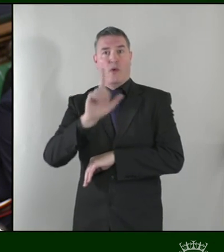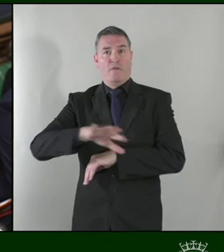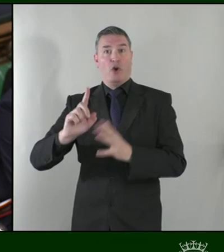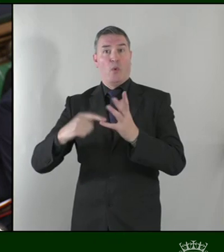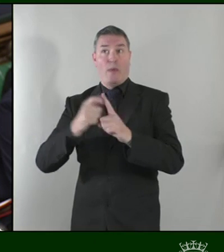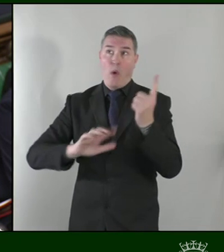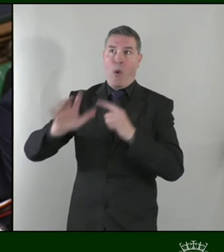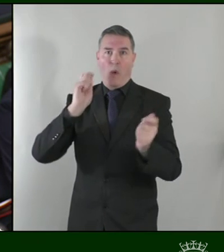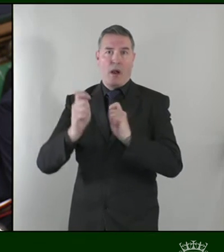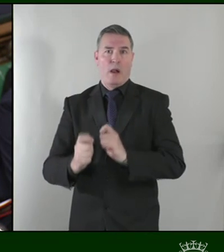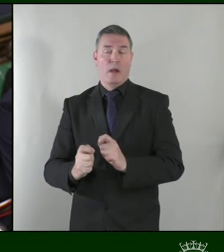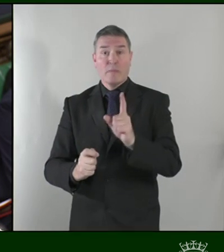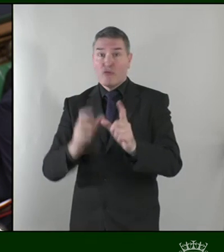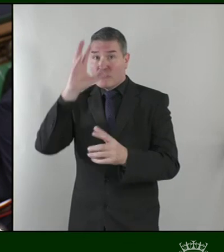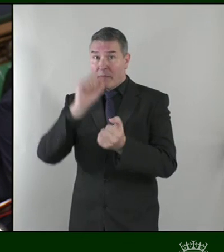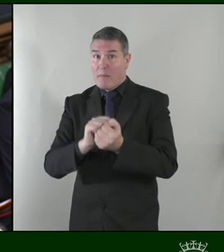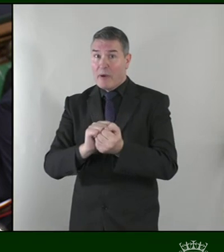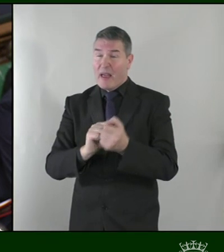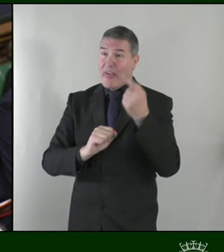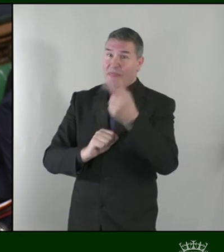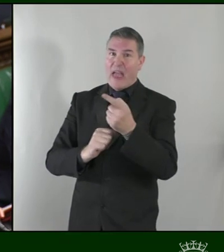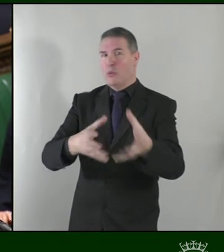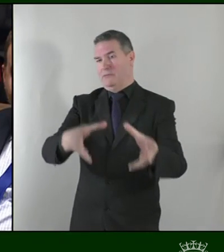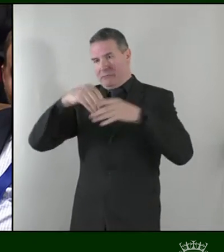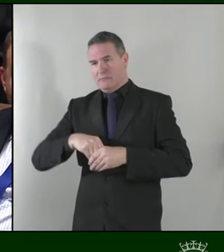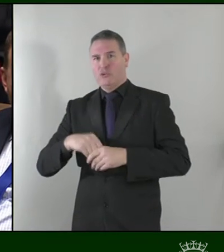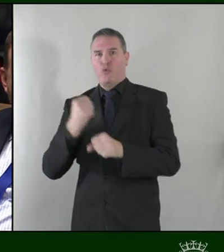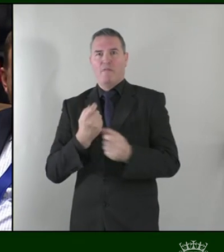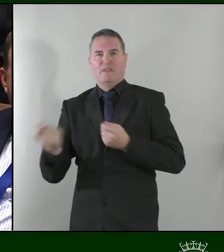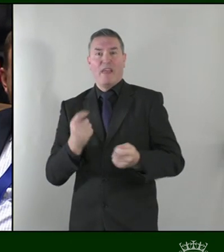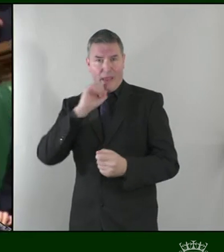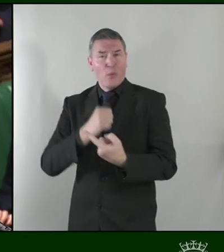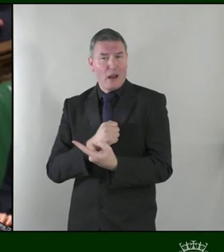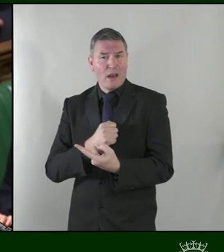We should never forget that that lot over there would renationalise the railways.